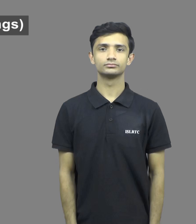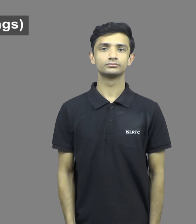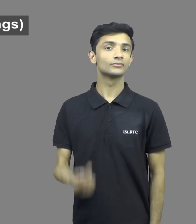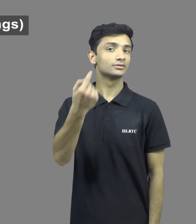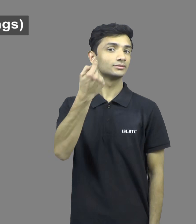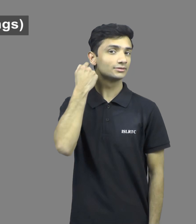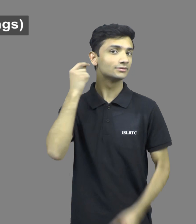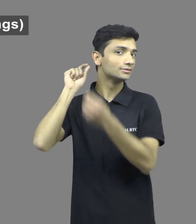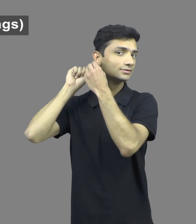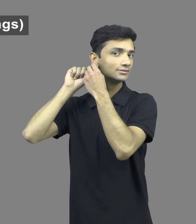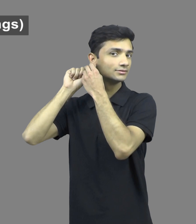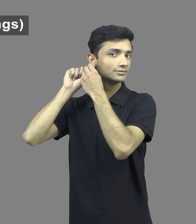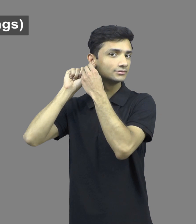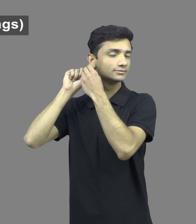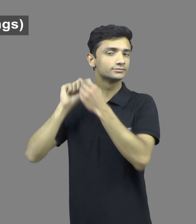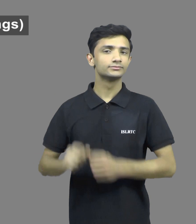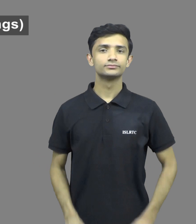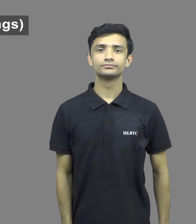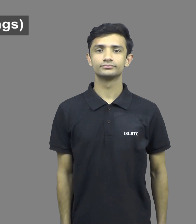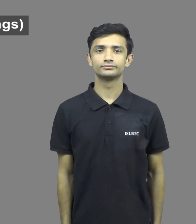Tops Studs (Earrings)